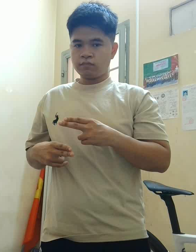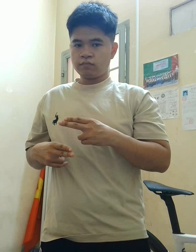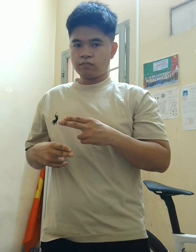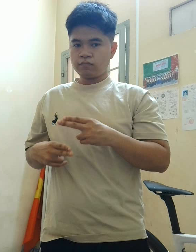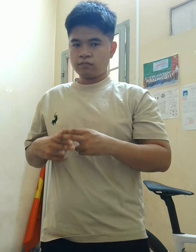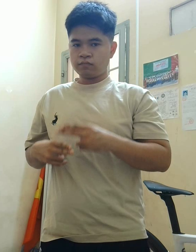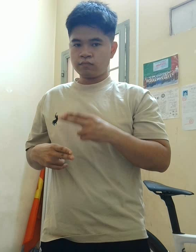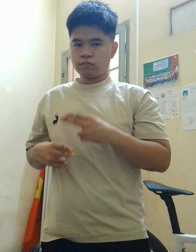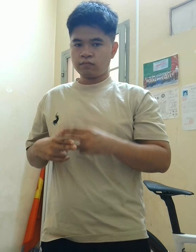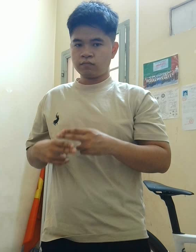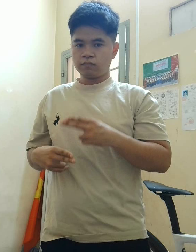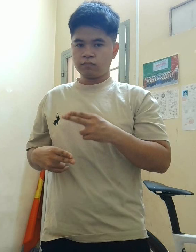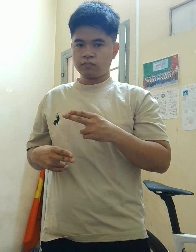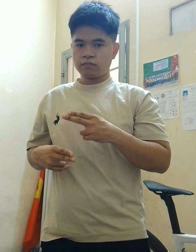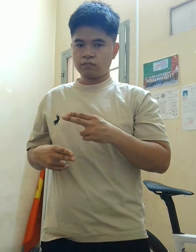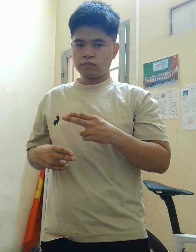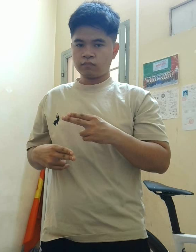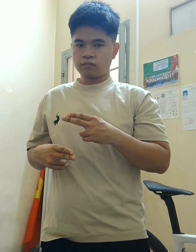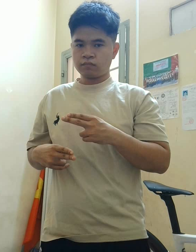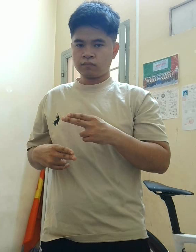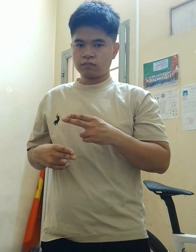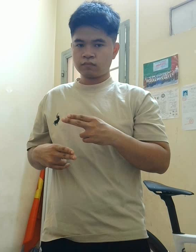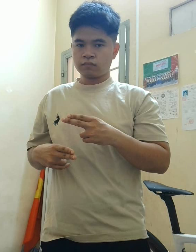ten